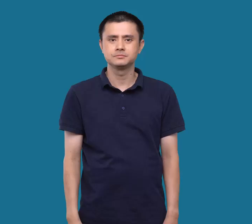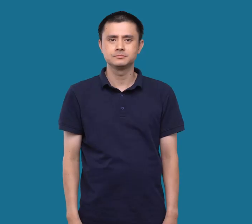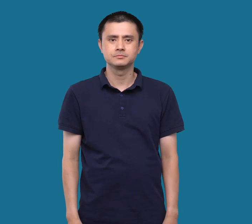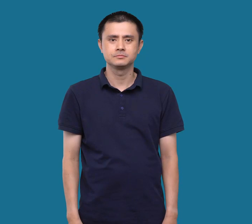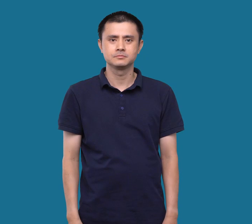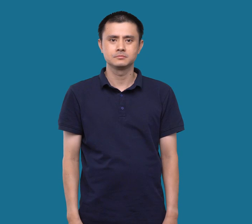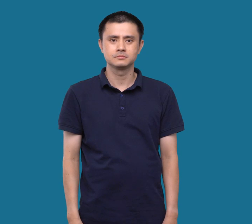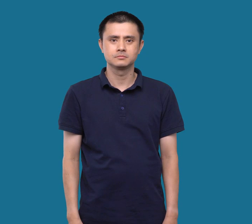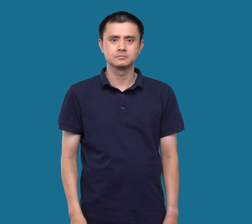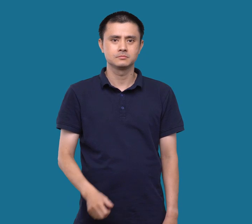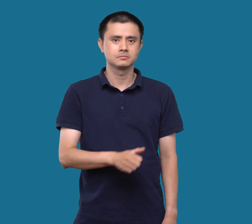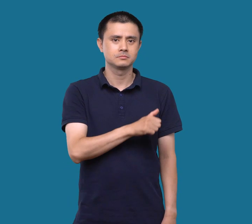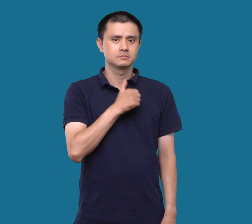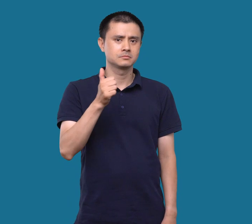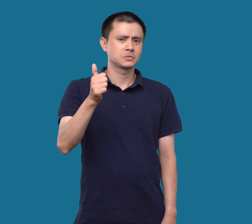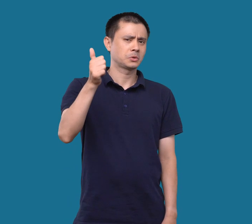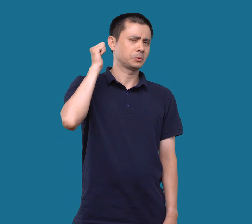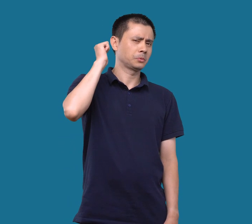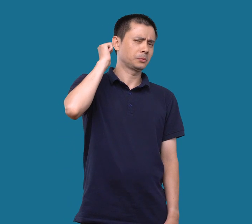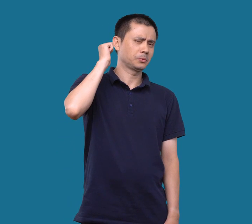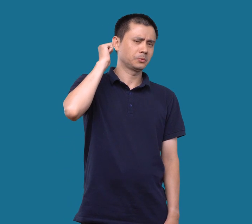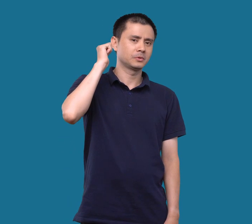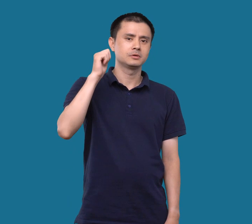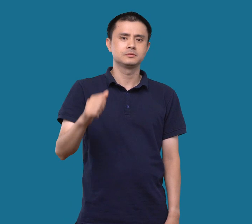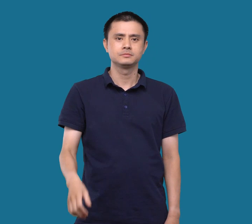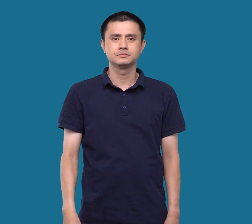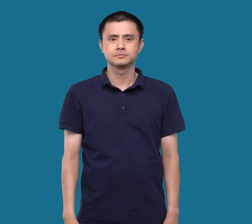người xưa